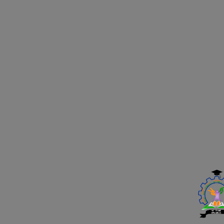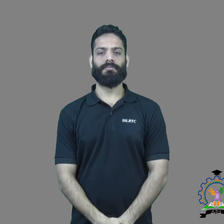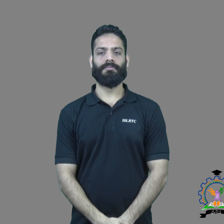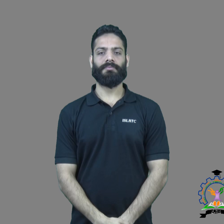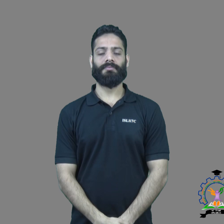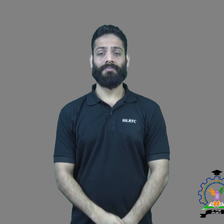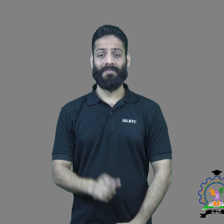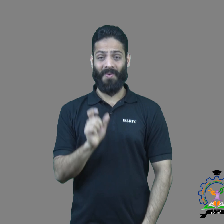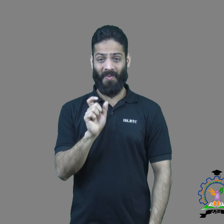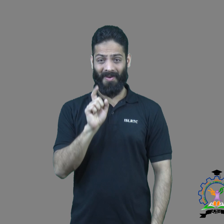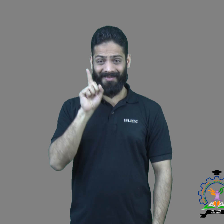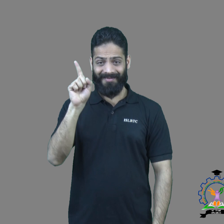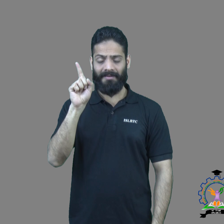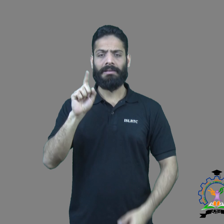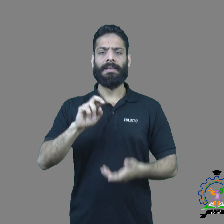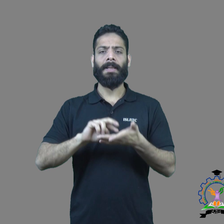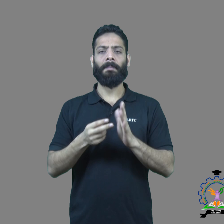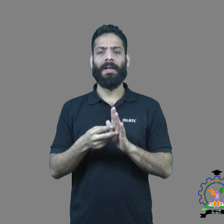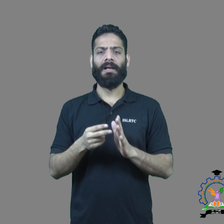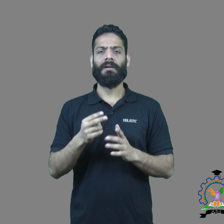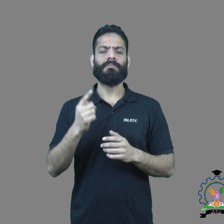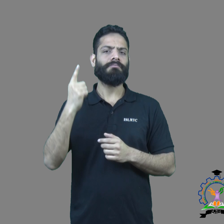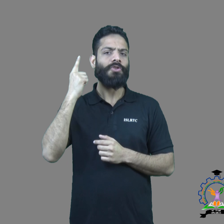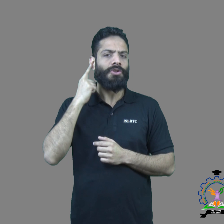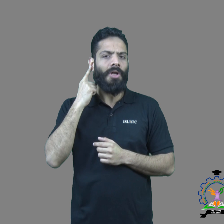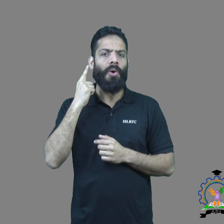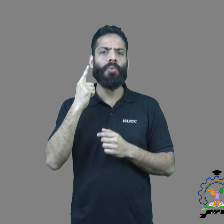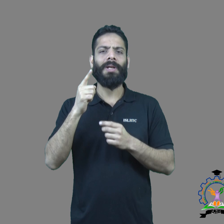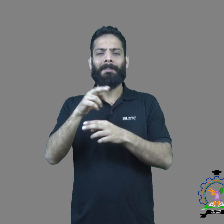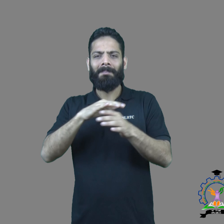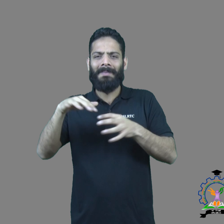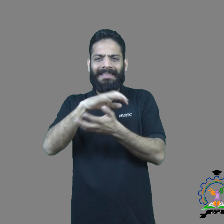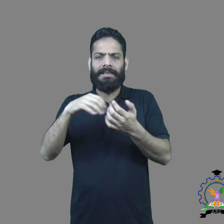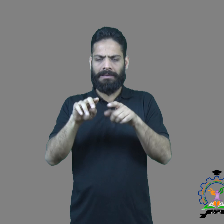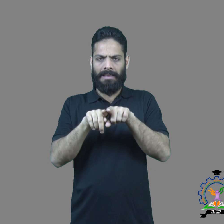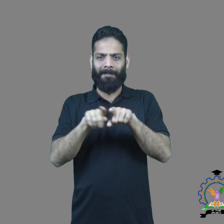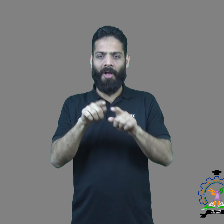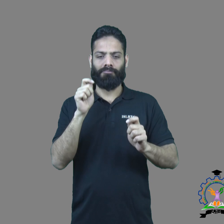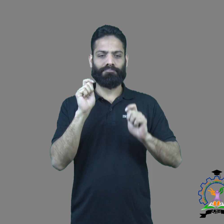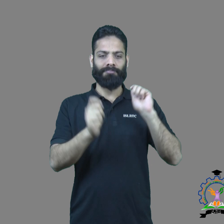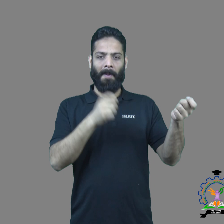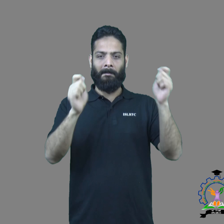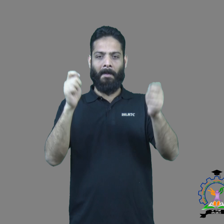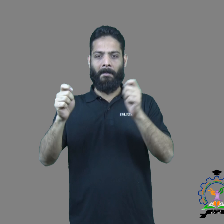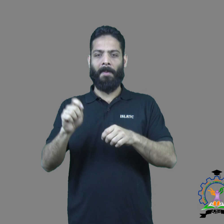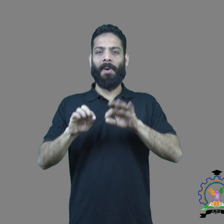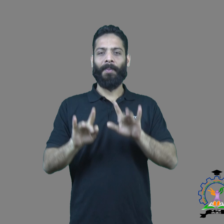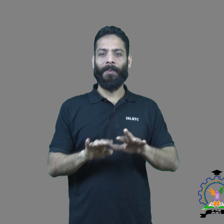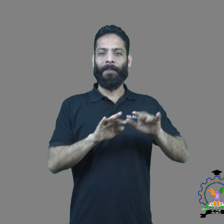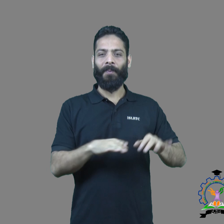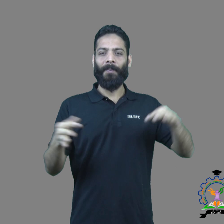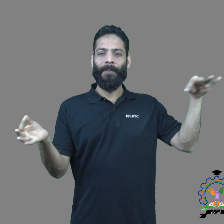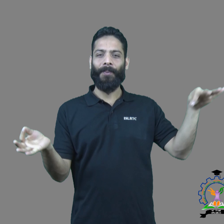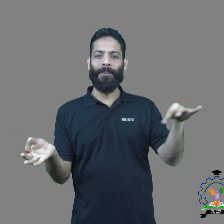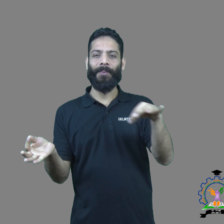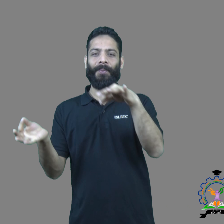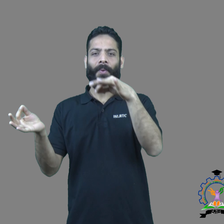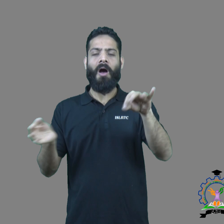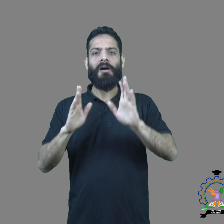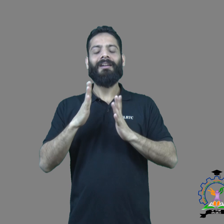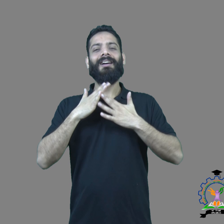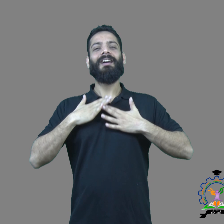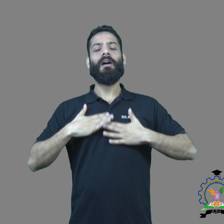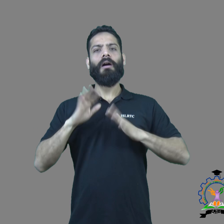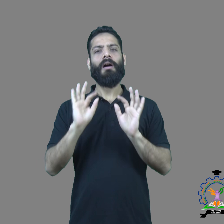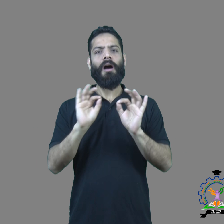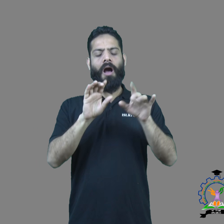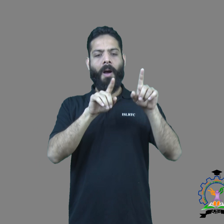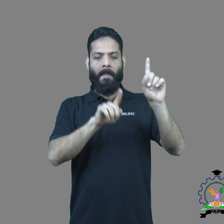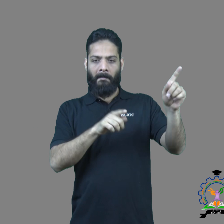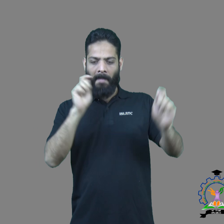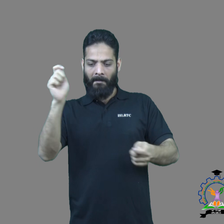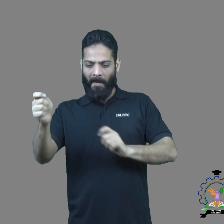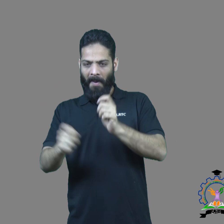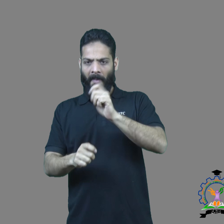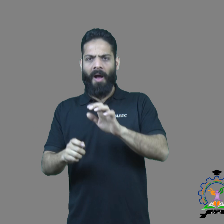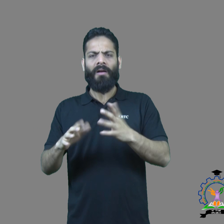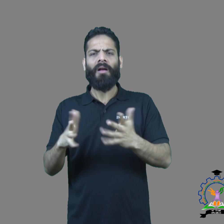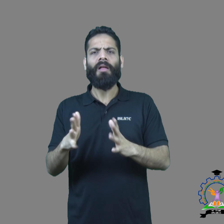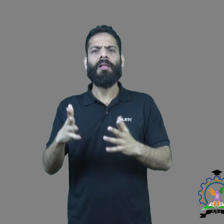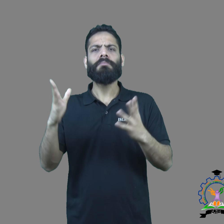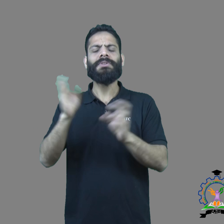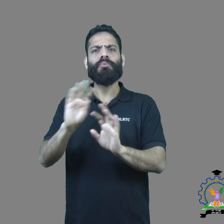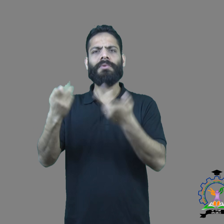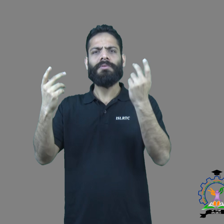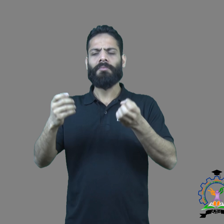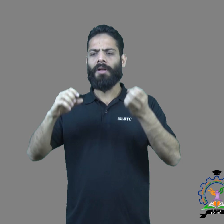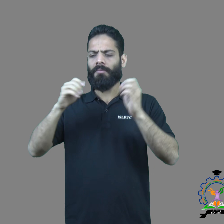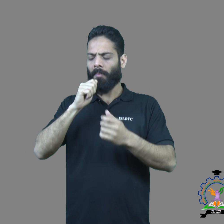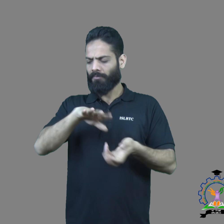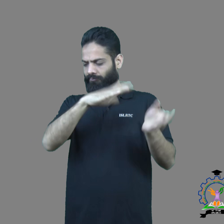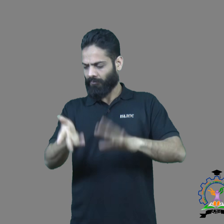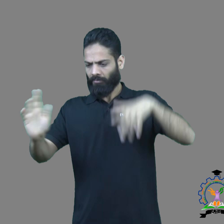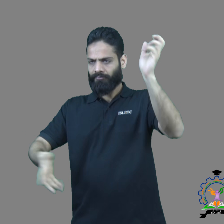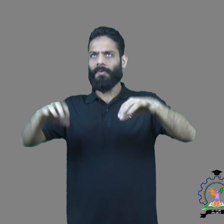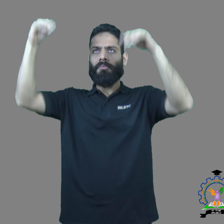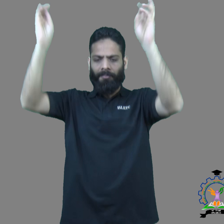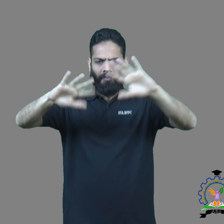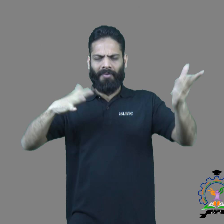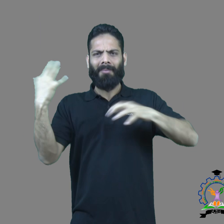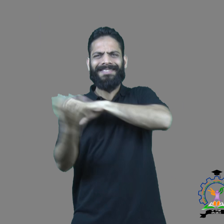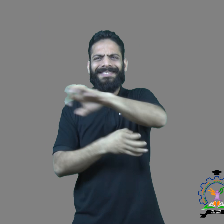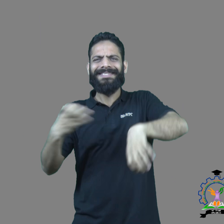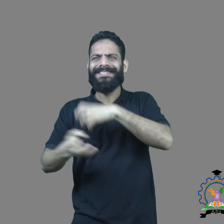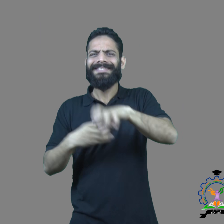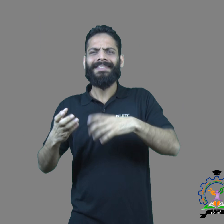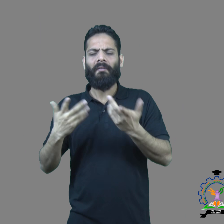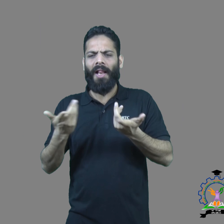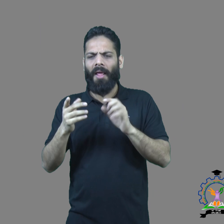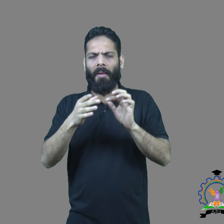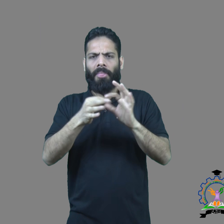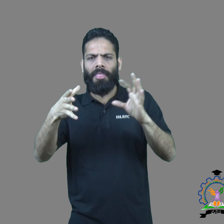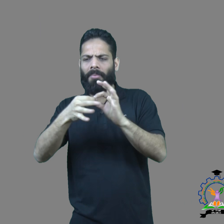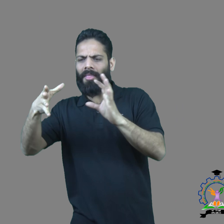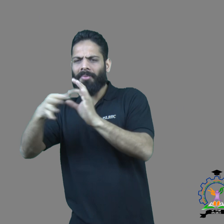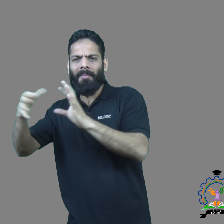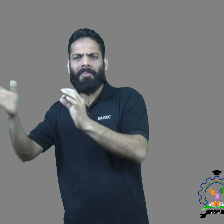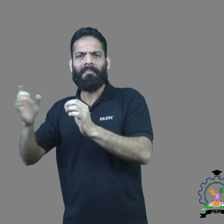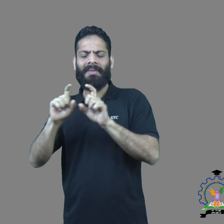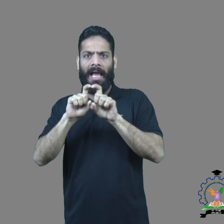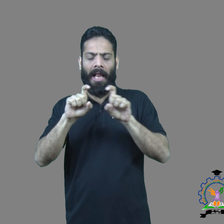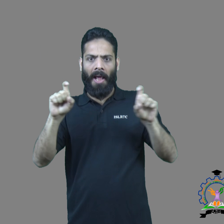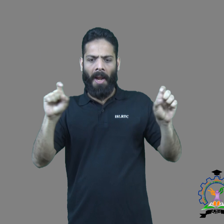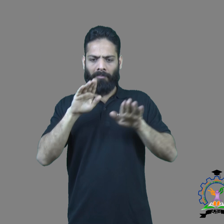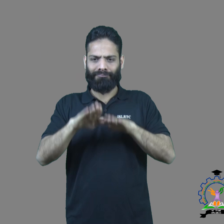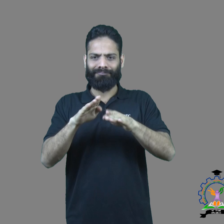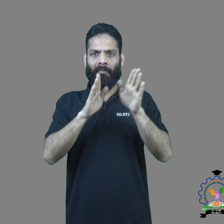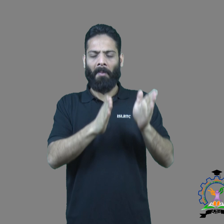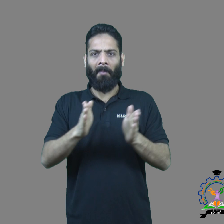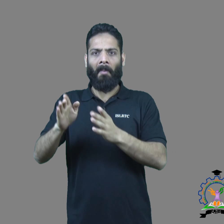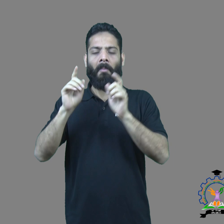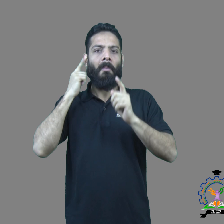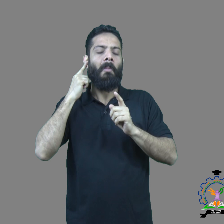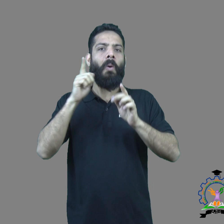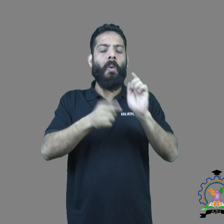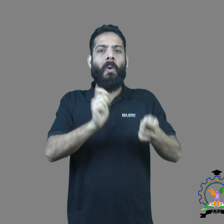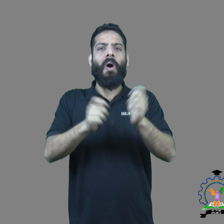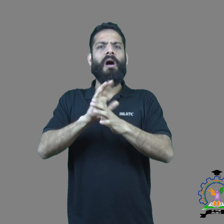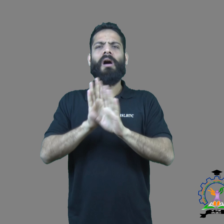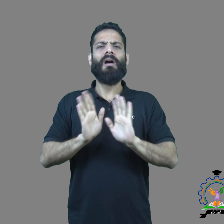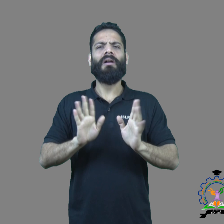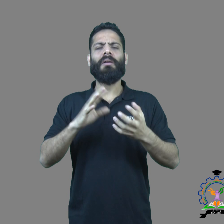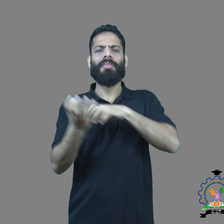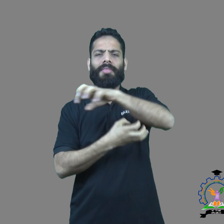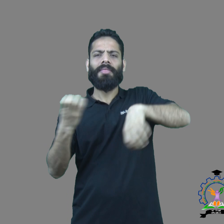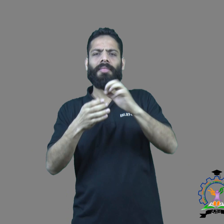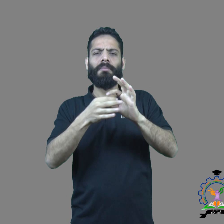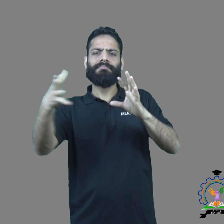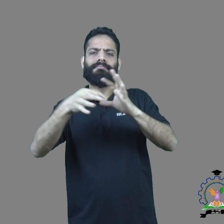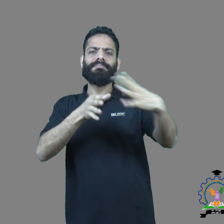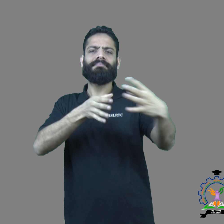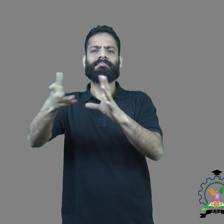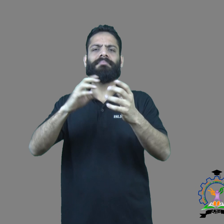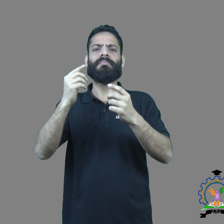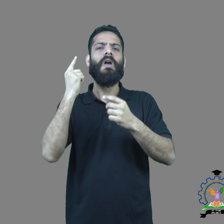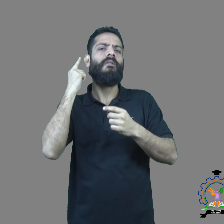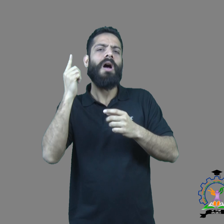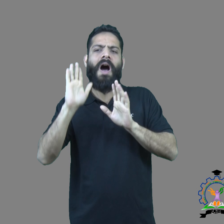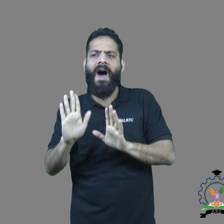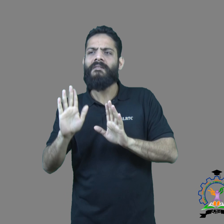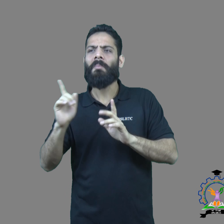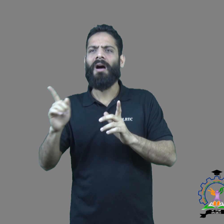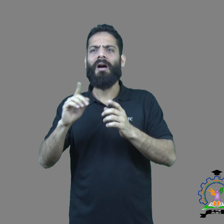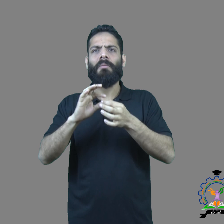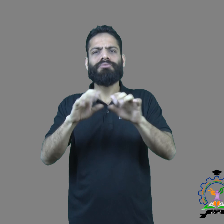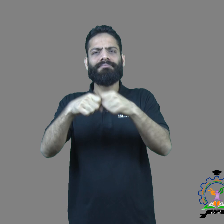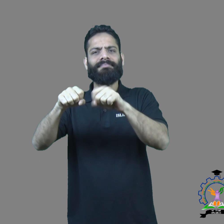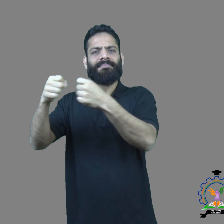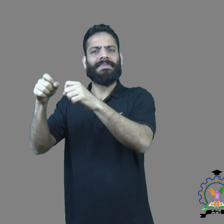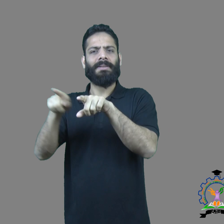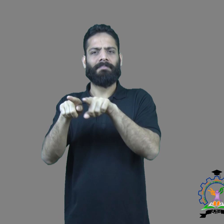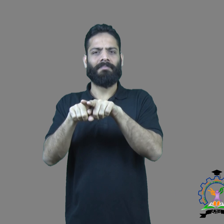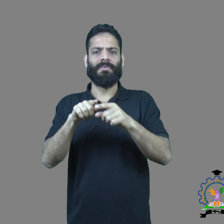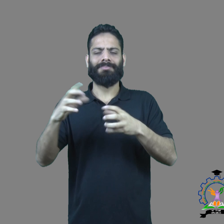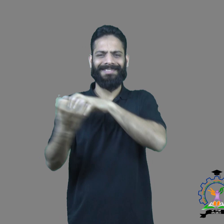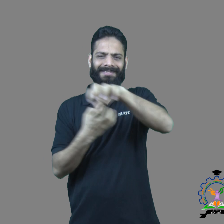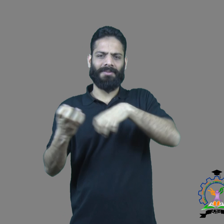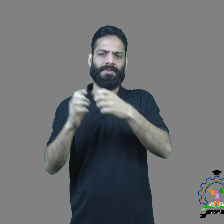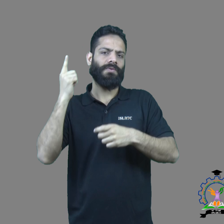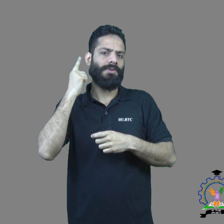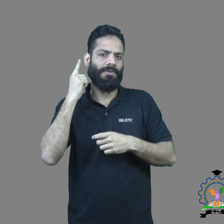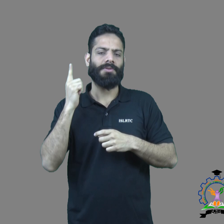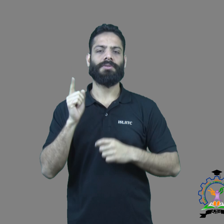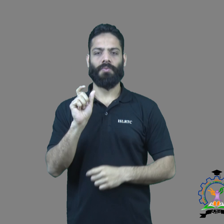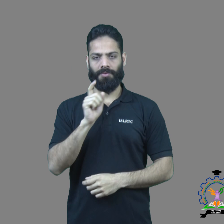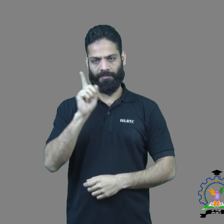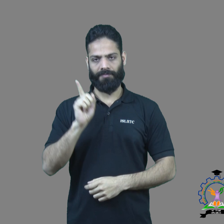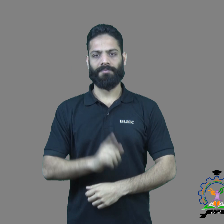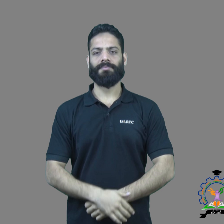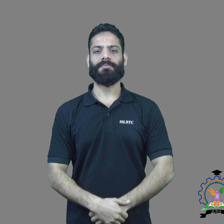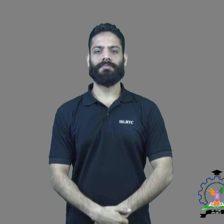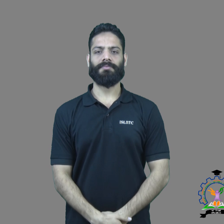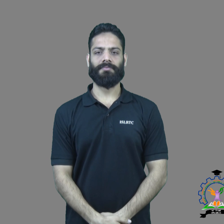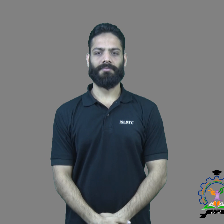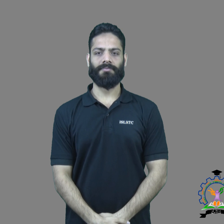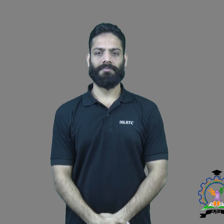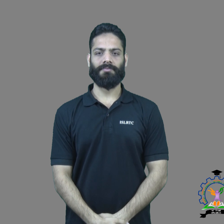Cacophony